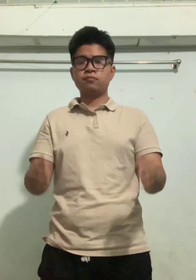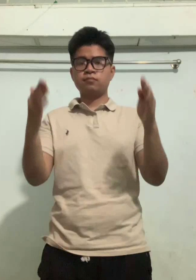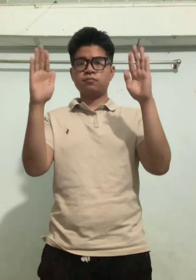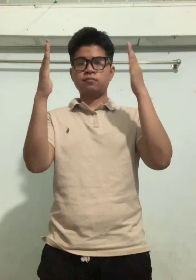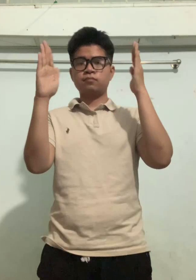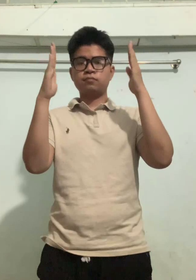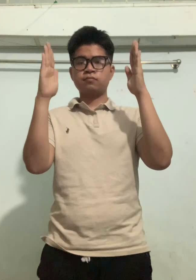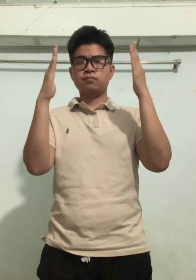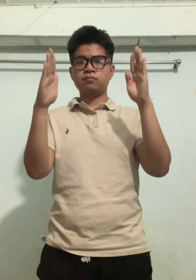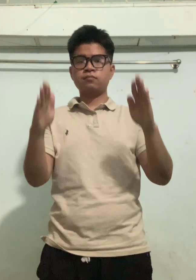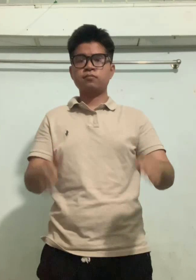vo tay